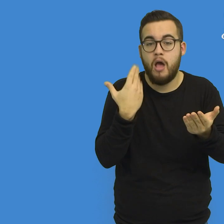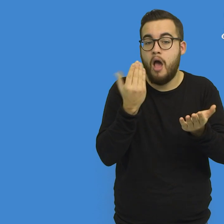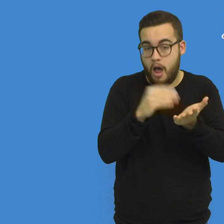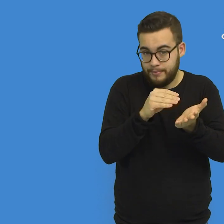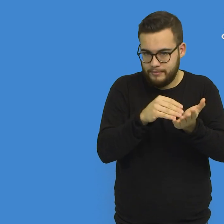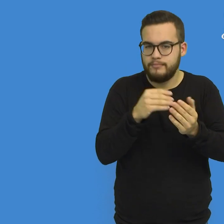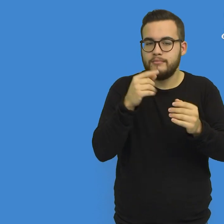vez